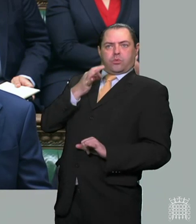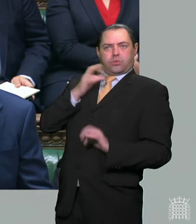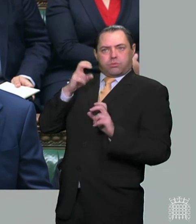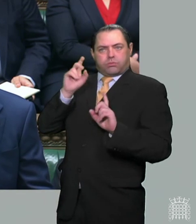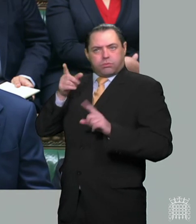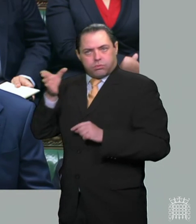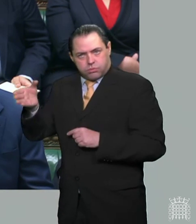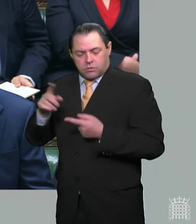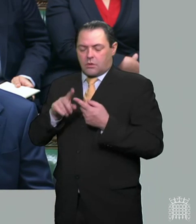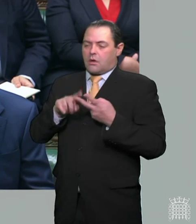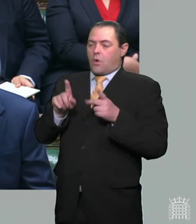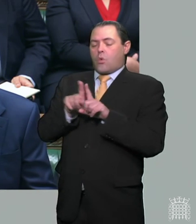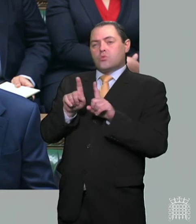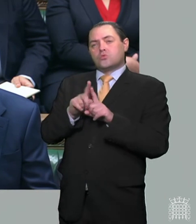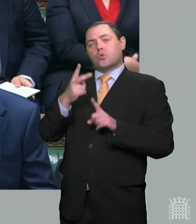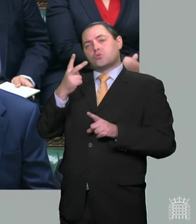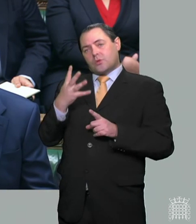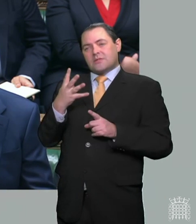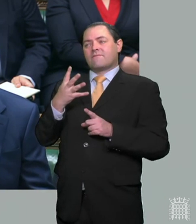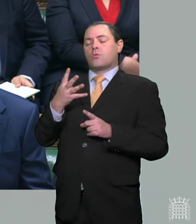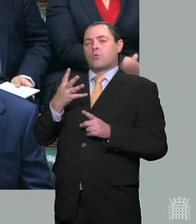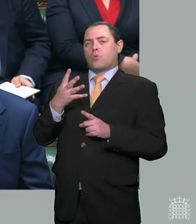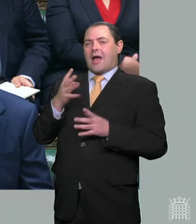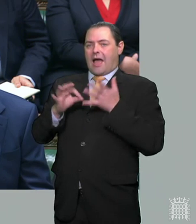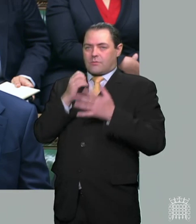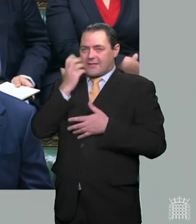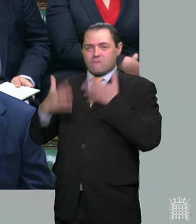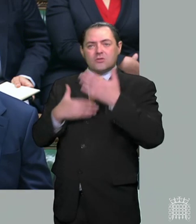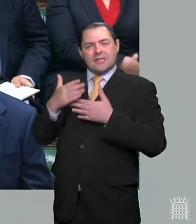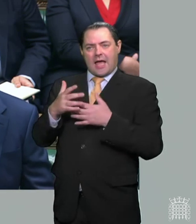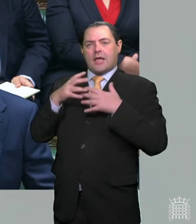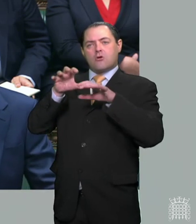We have also introduced 24/7 rape and sexual assault helplines.